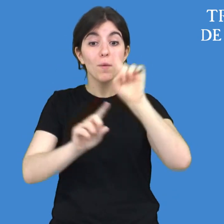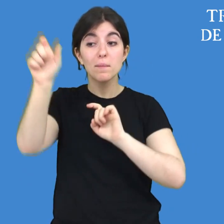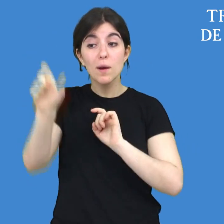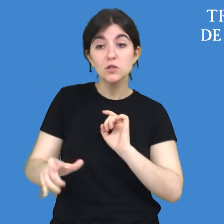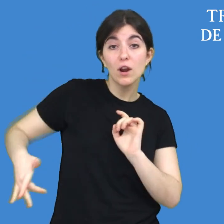persona